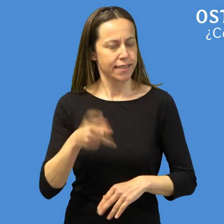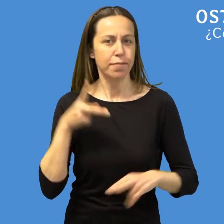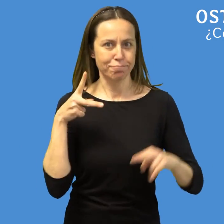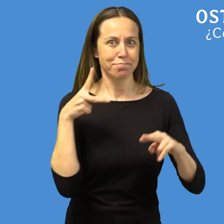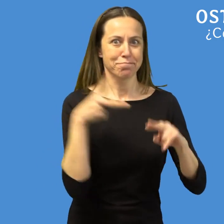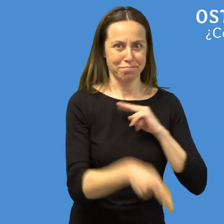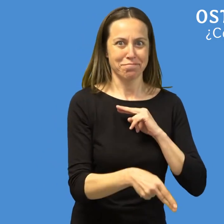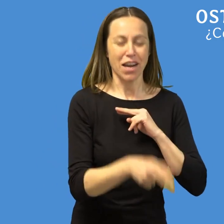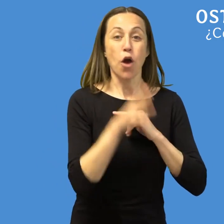evitar